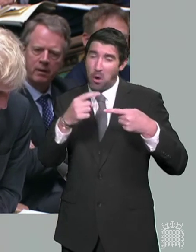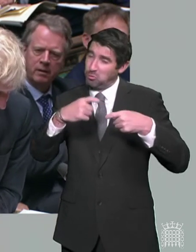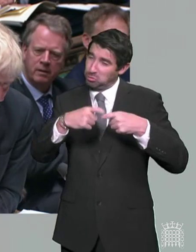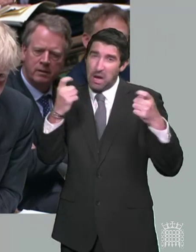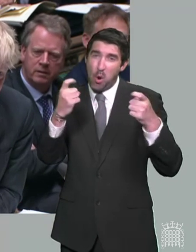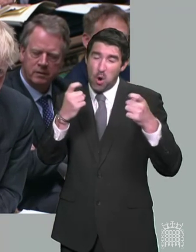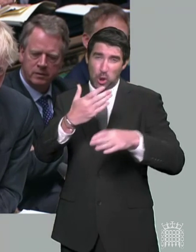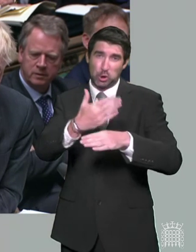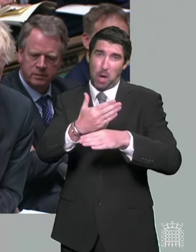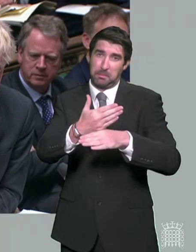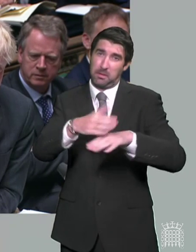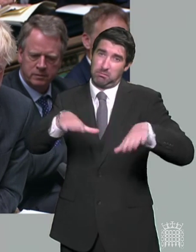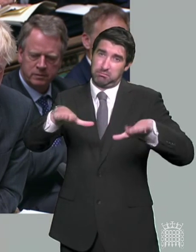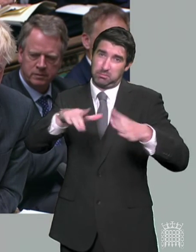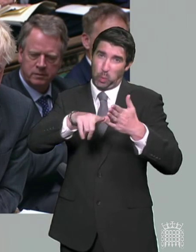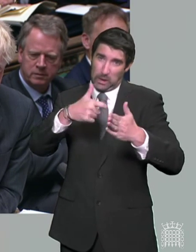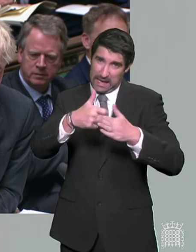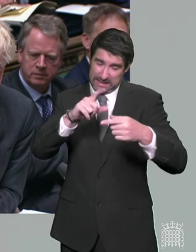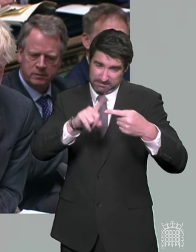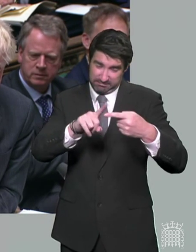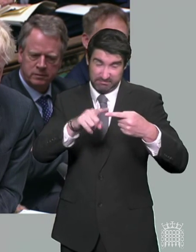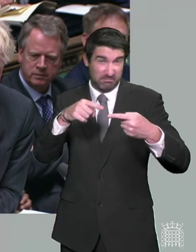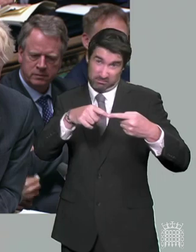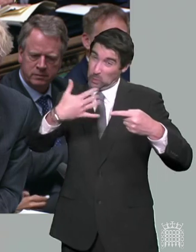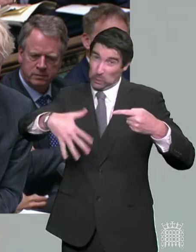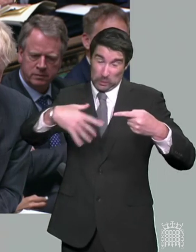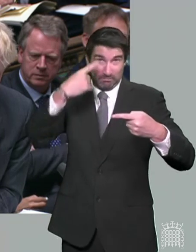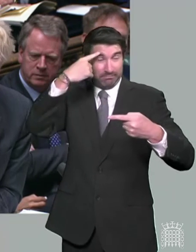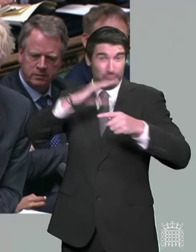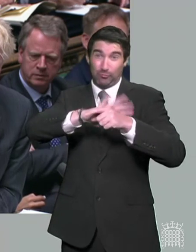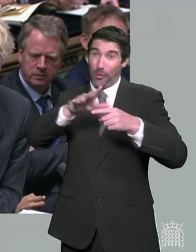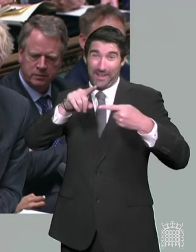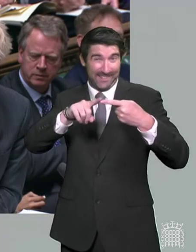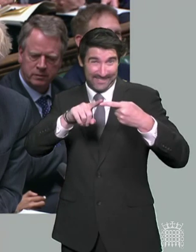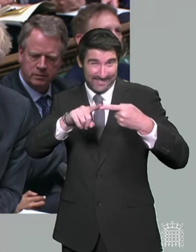That is an astounding thing, when we consider where we were during the pandemic.